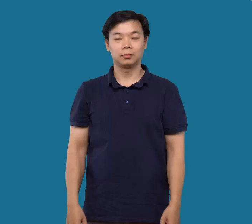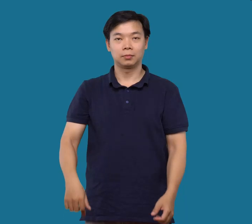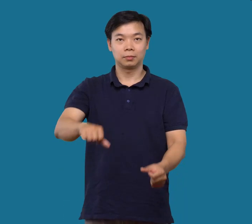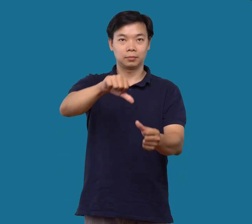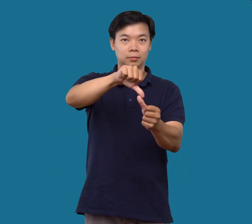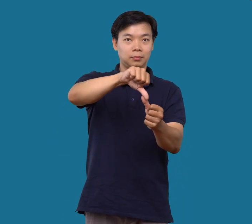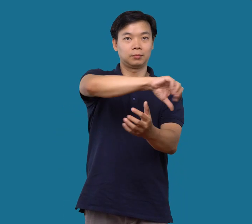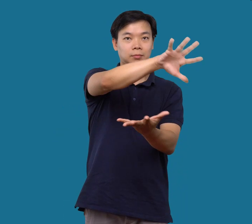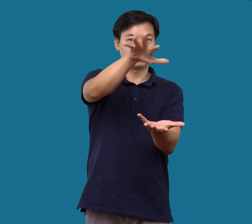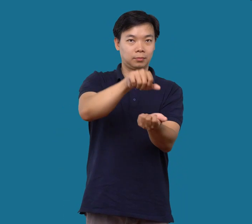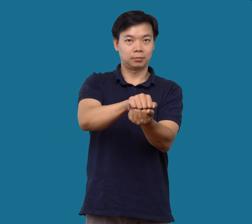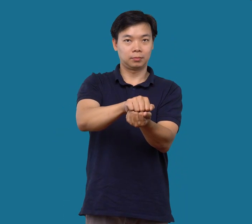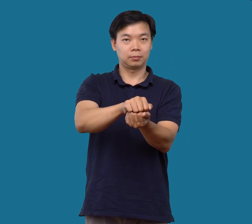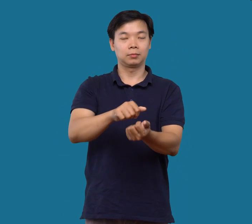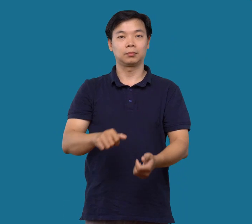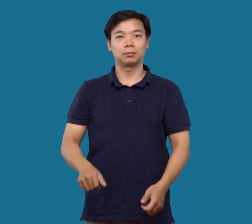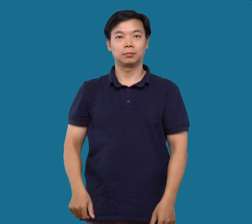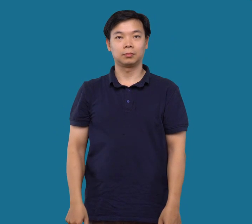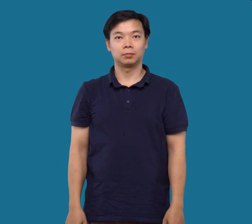tập hợp (Toán học)